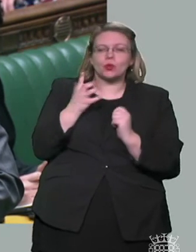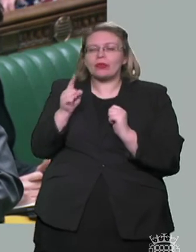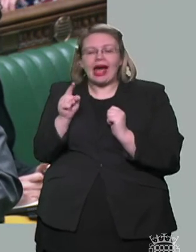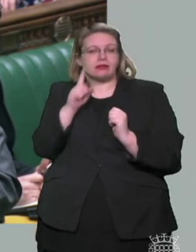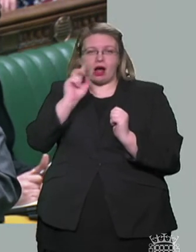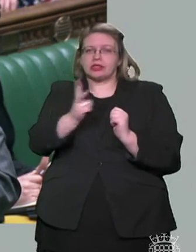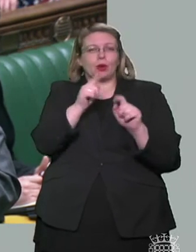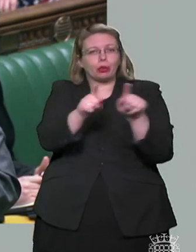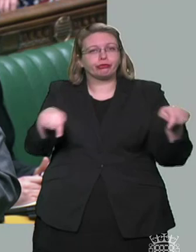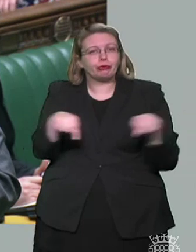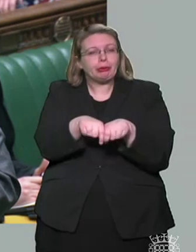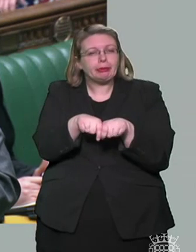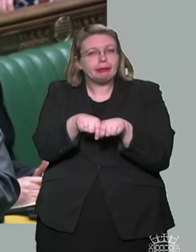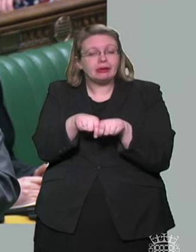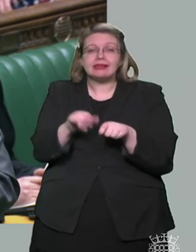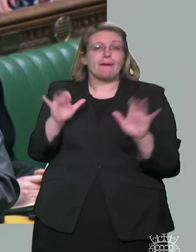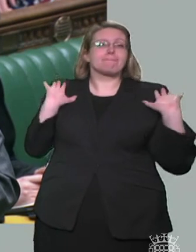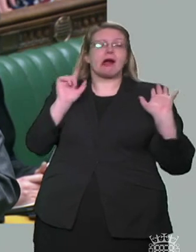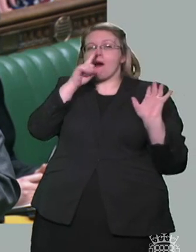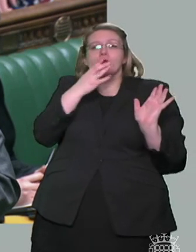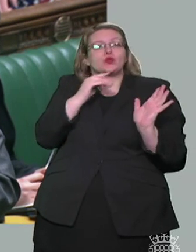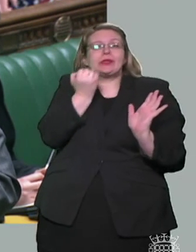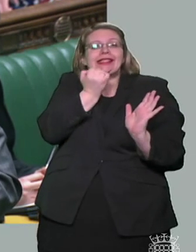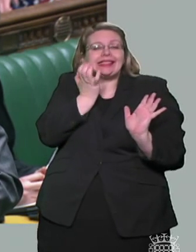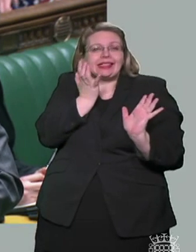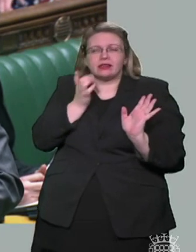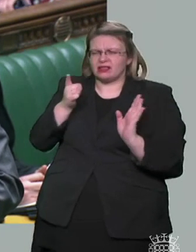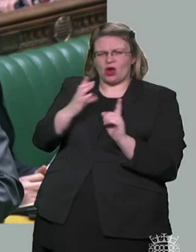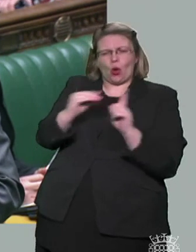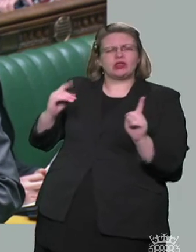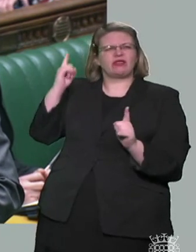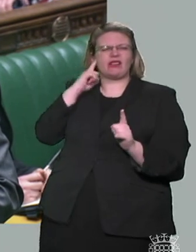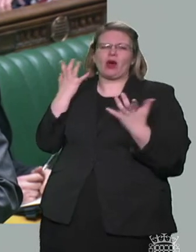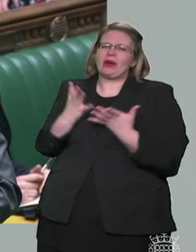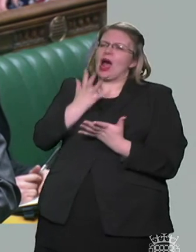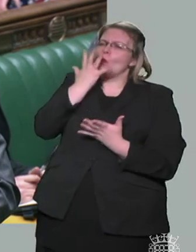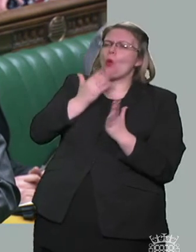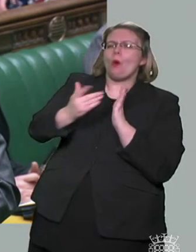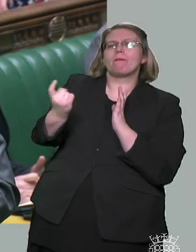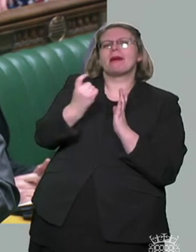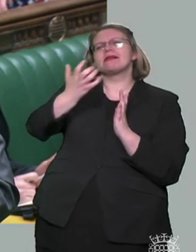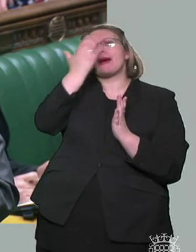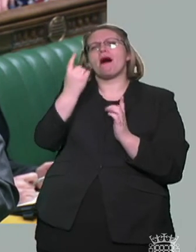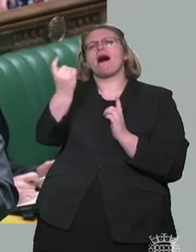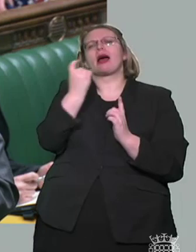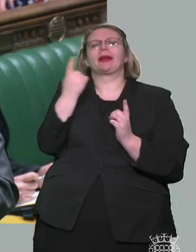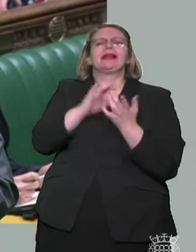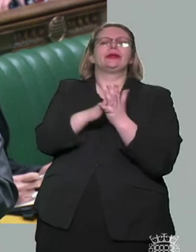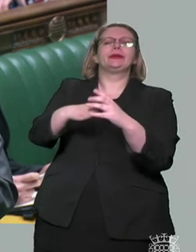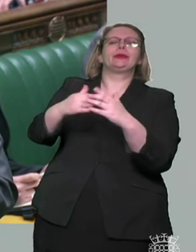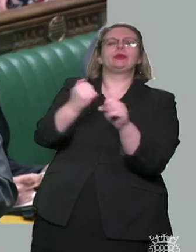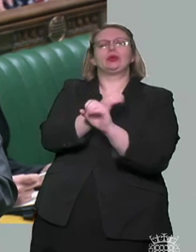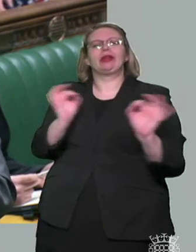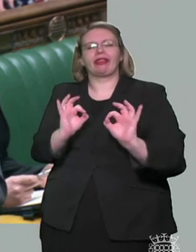Some in the Tory Cabinet clearly believe that better weather means that they can happily sit on their hands and do nothing until next winter.